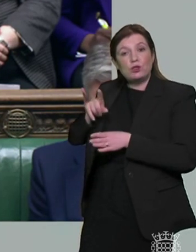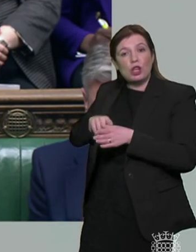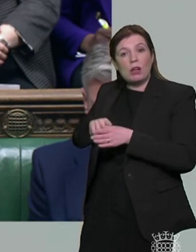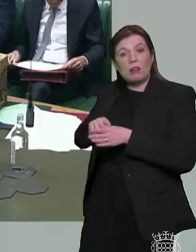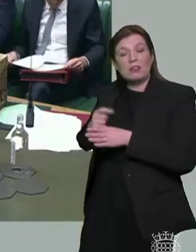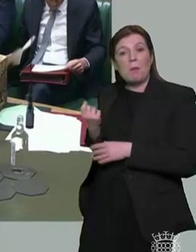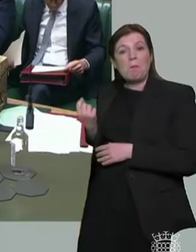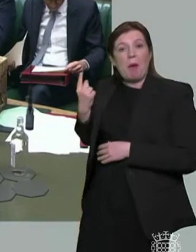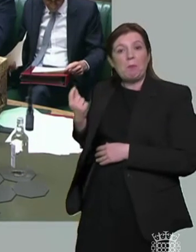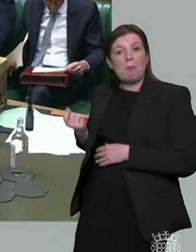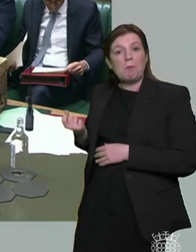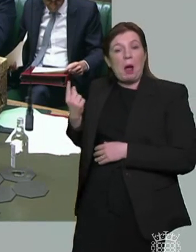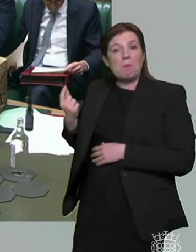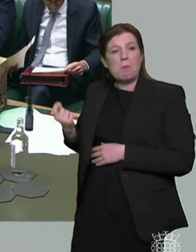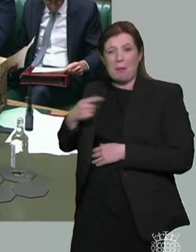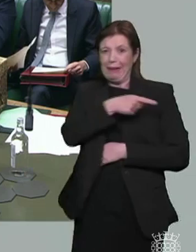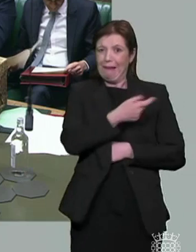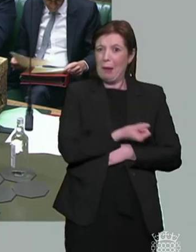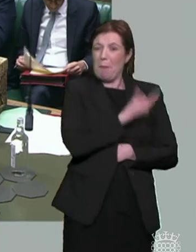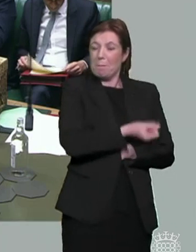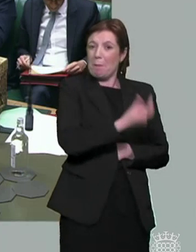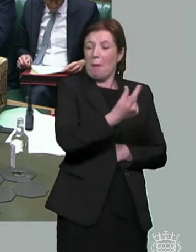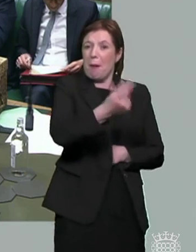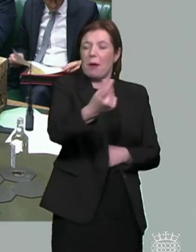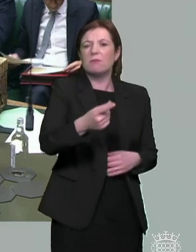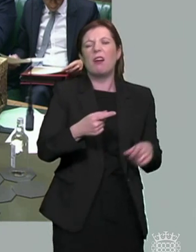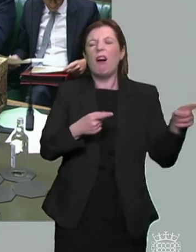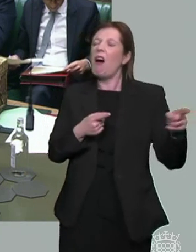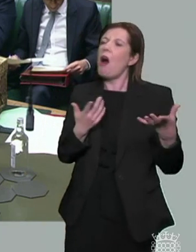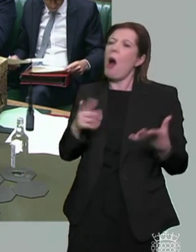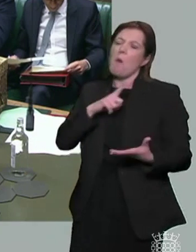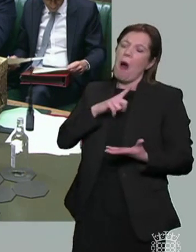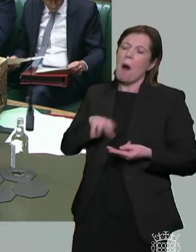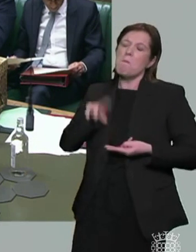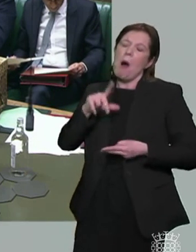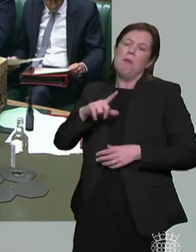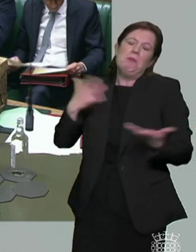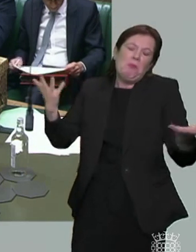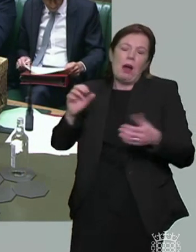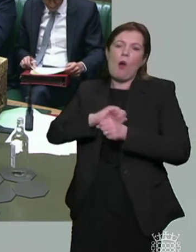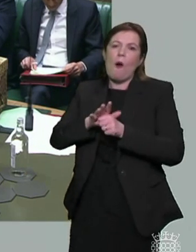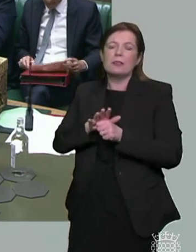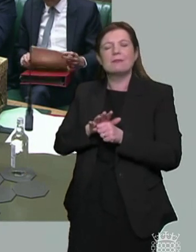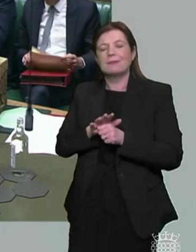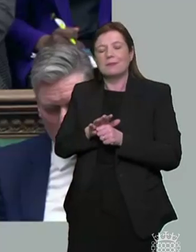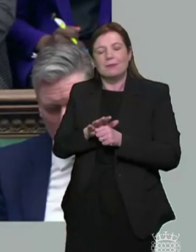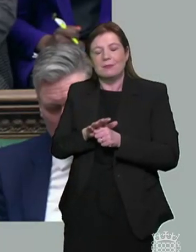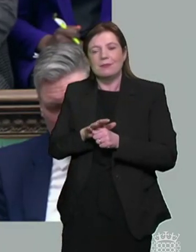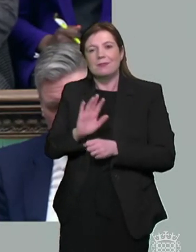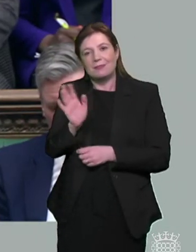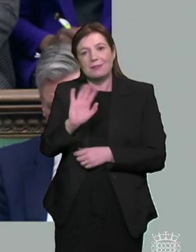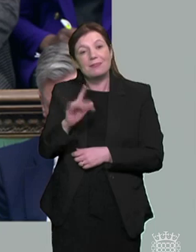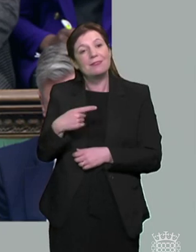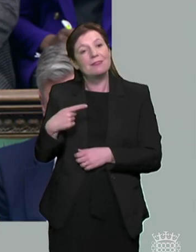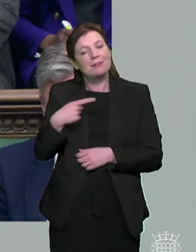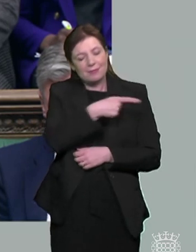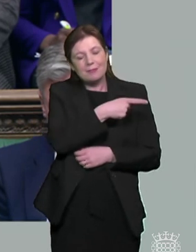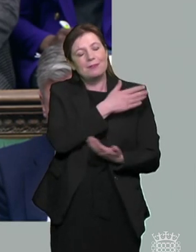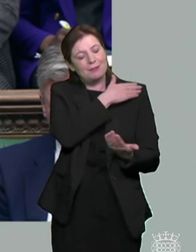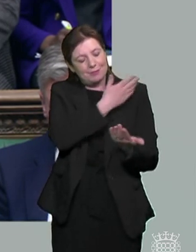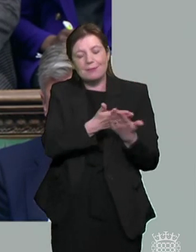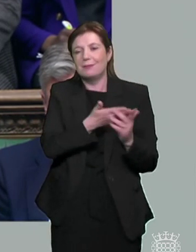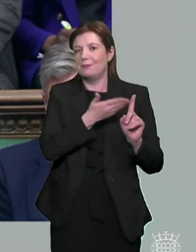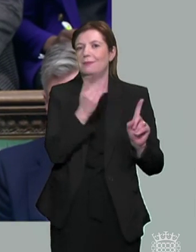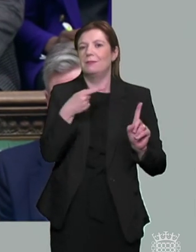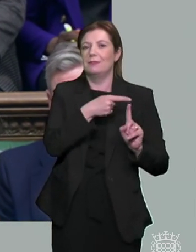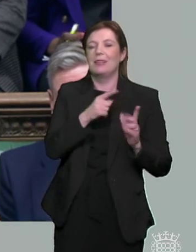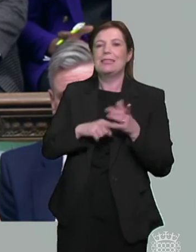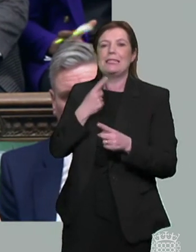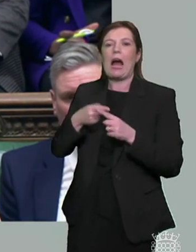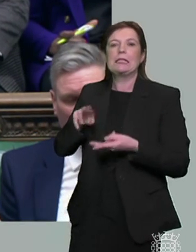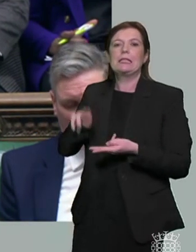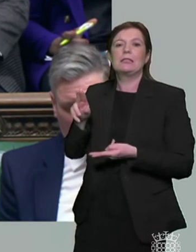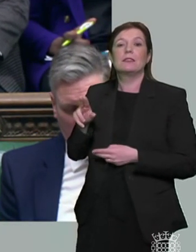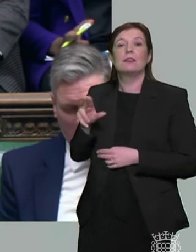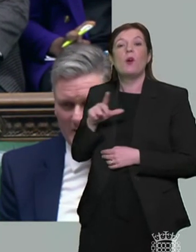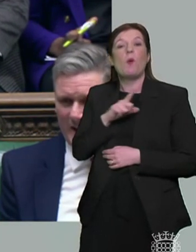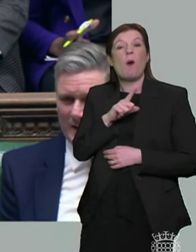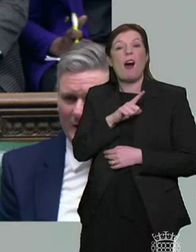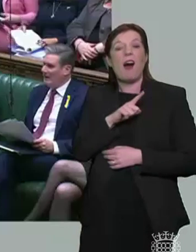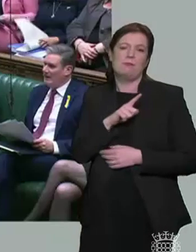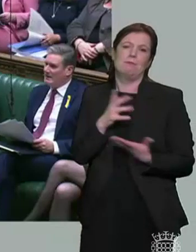He says it is all down to the pandemic, but the truth is that the Conservatives have become the party of high taxation because they are the party of low growth.